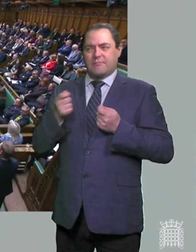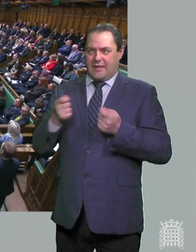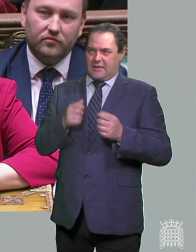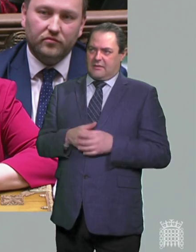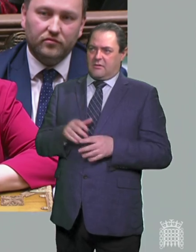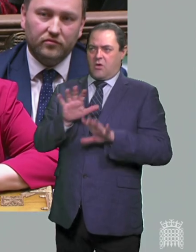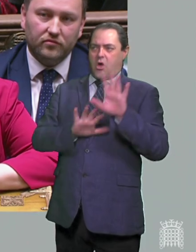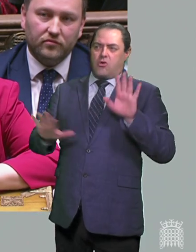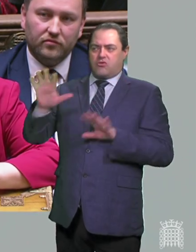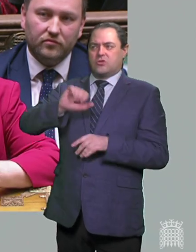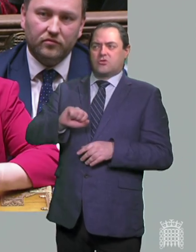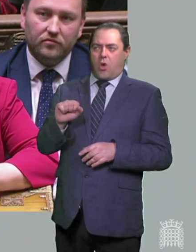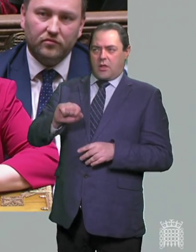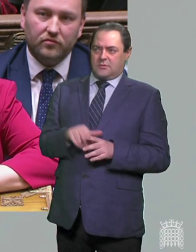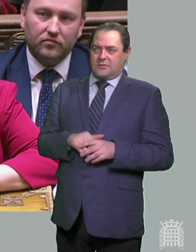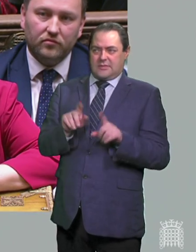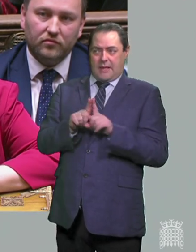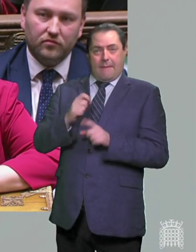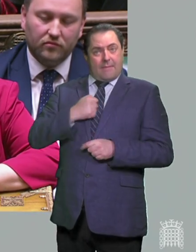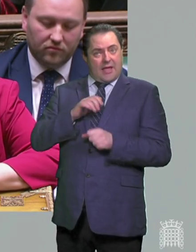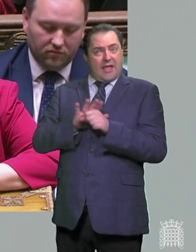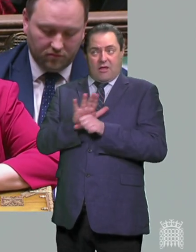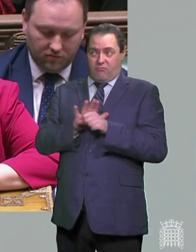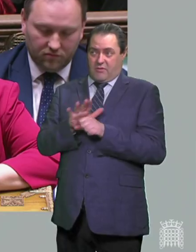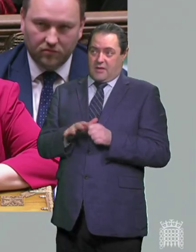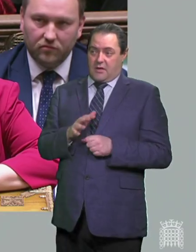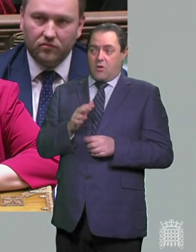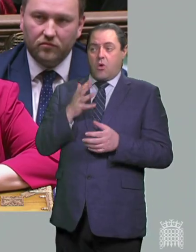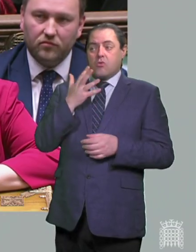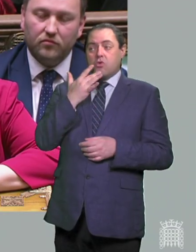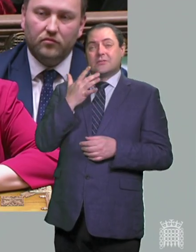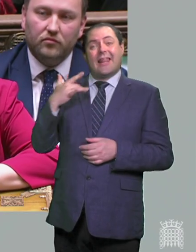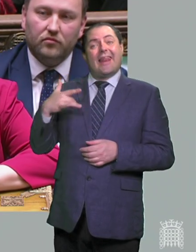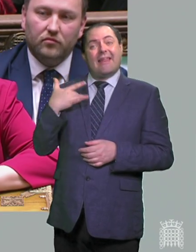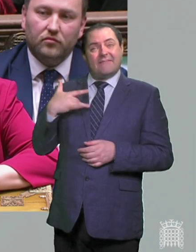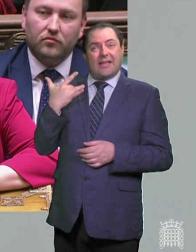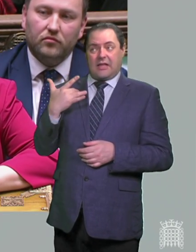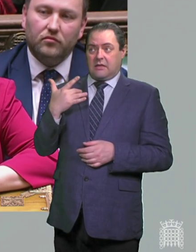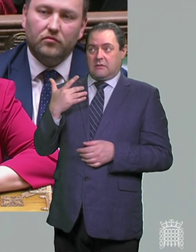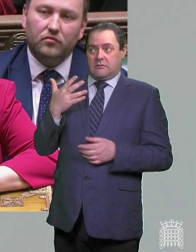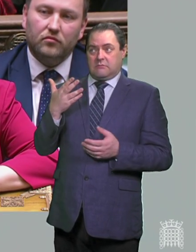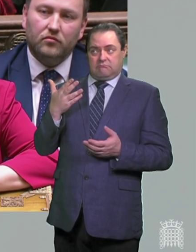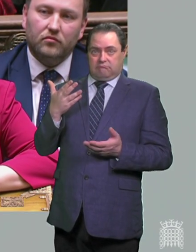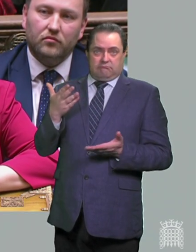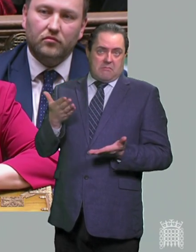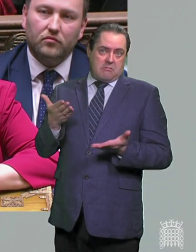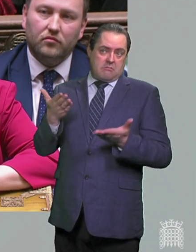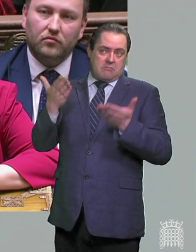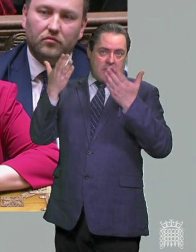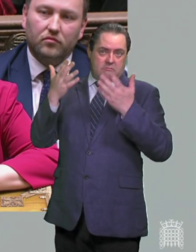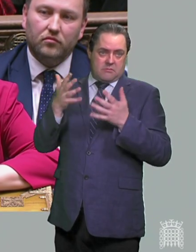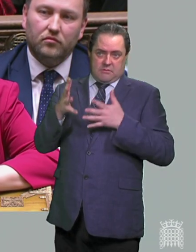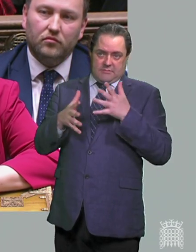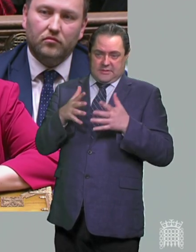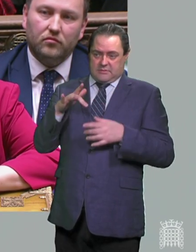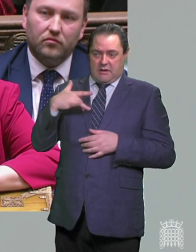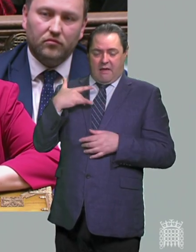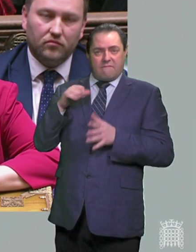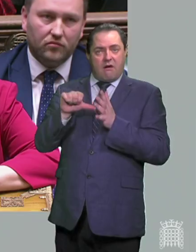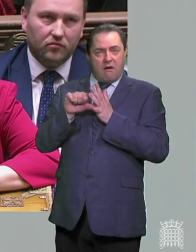Across Scotland, just like in my constituency, the cost of living crisis continues to make life difficult for so many families.